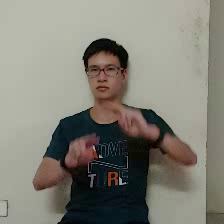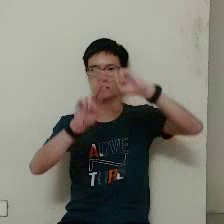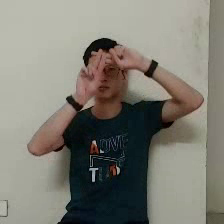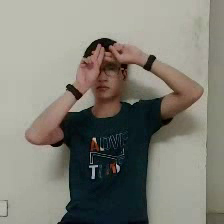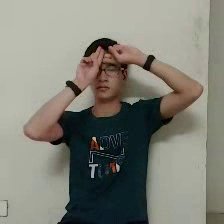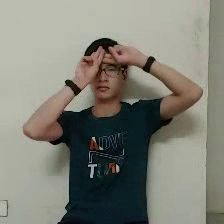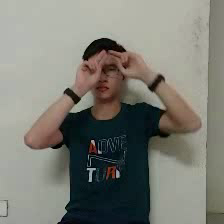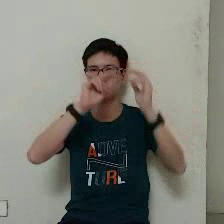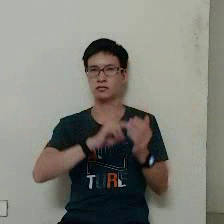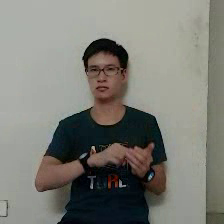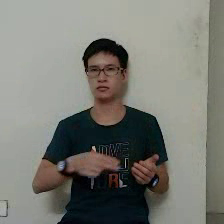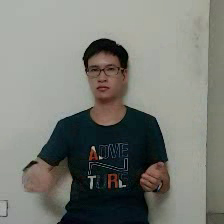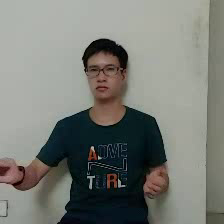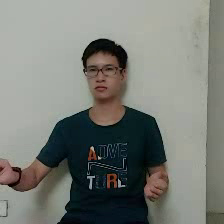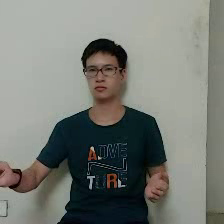Xuất viện